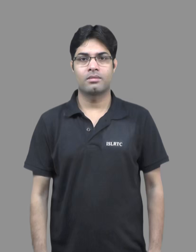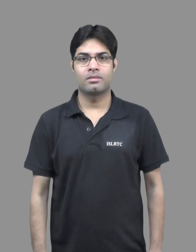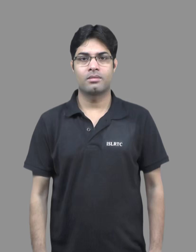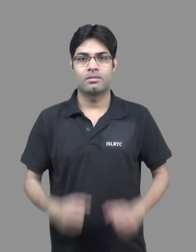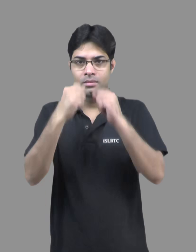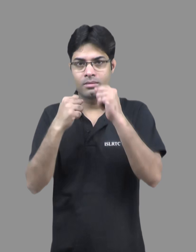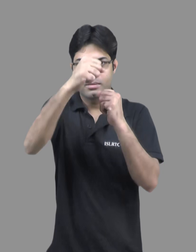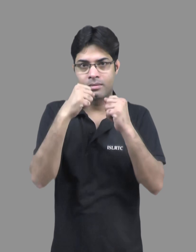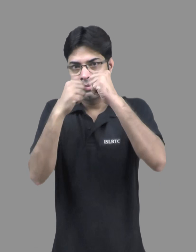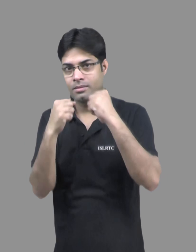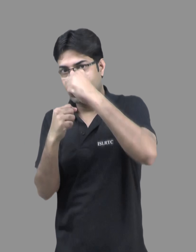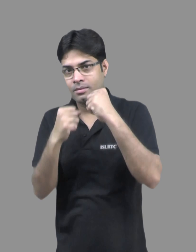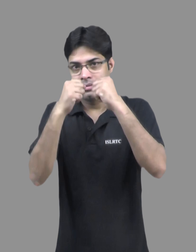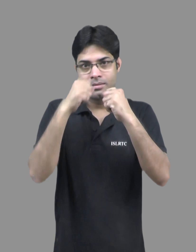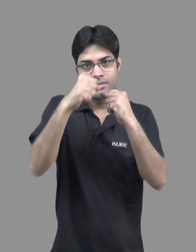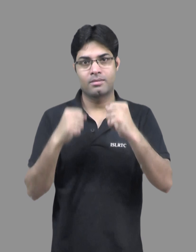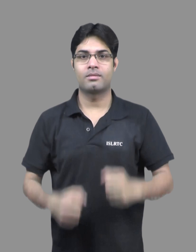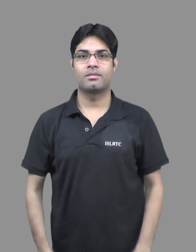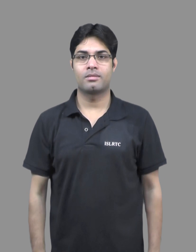Boxing